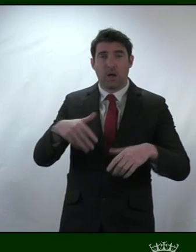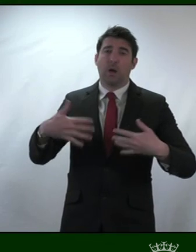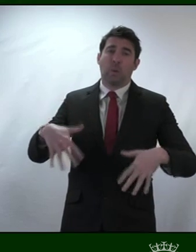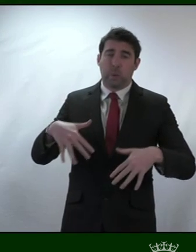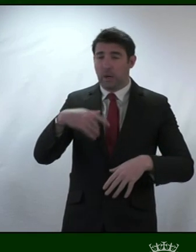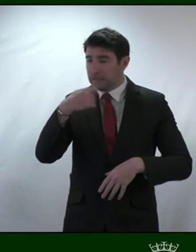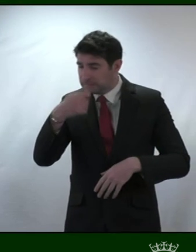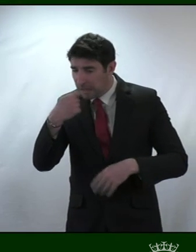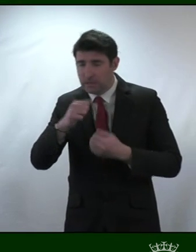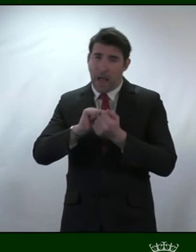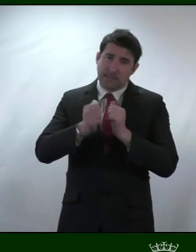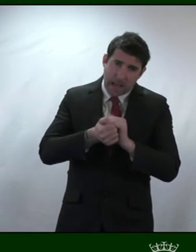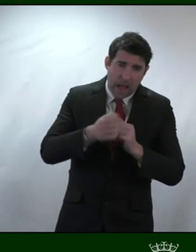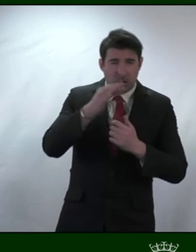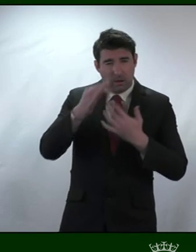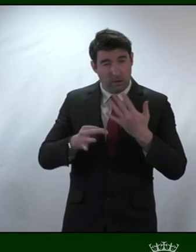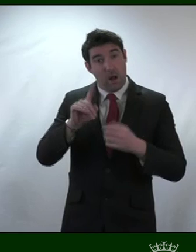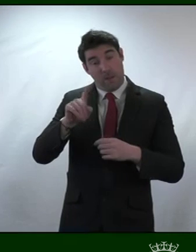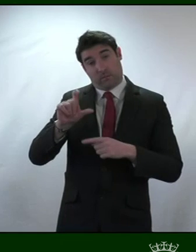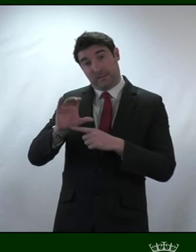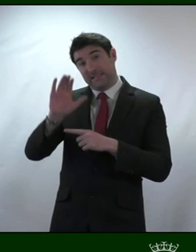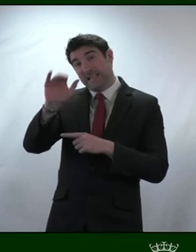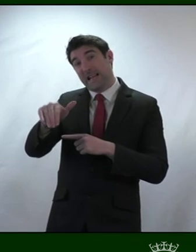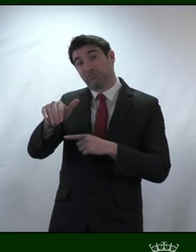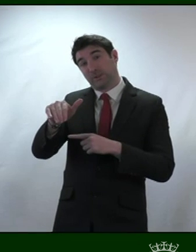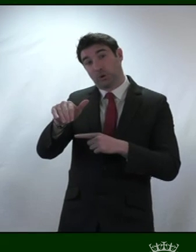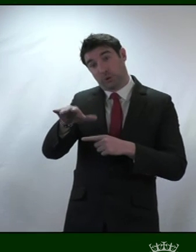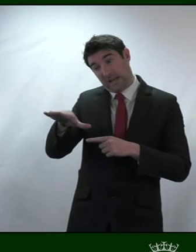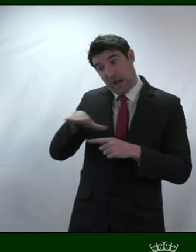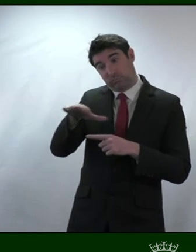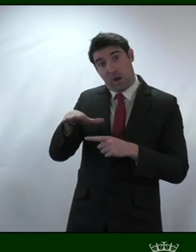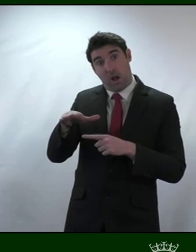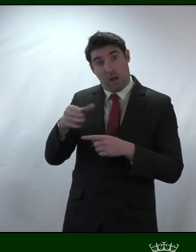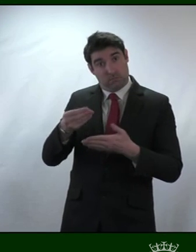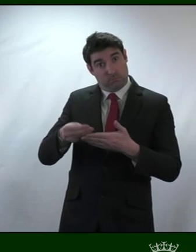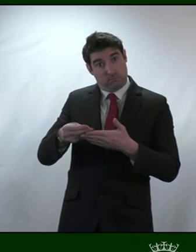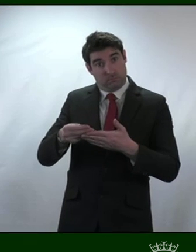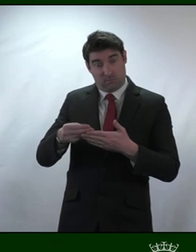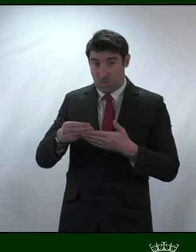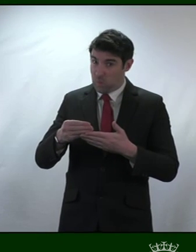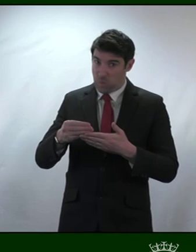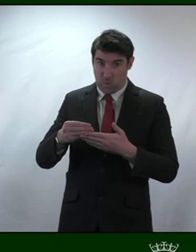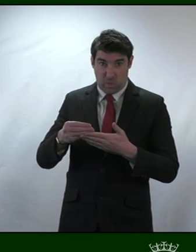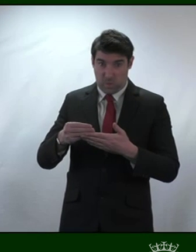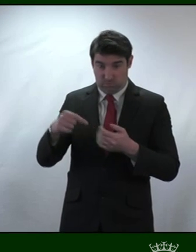But schools in Cambridgeshire started with some of the lowest funding of any in the country, and many have been left with deficits that they cannot fill.